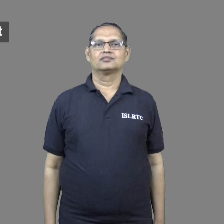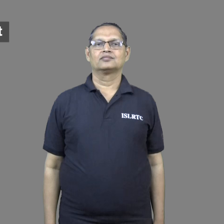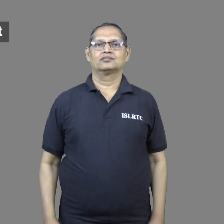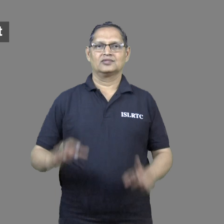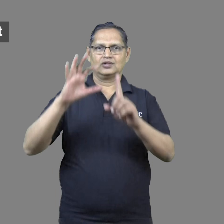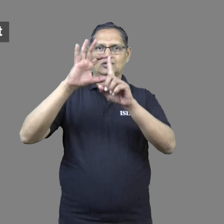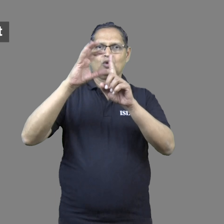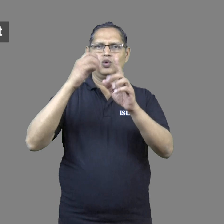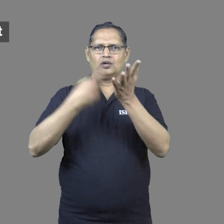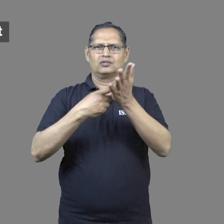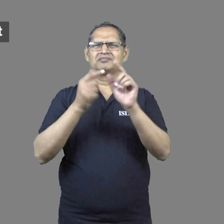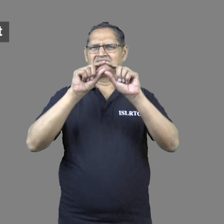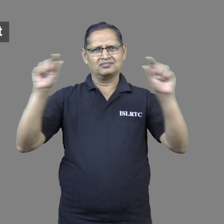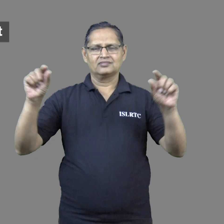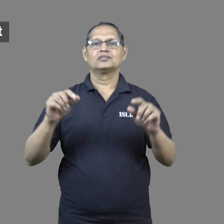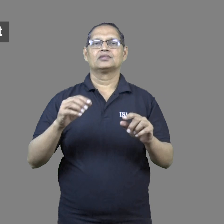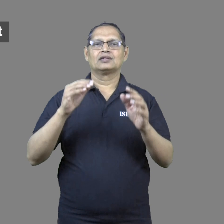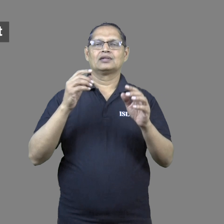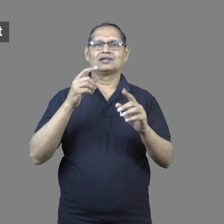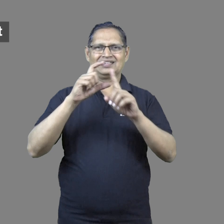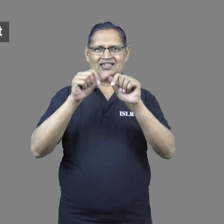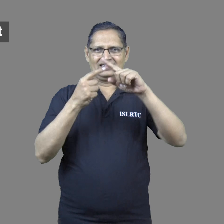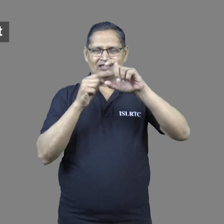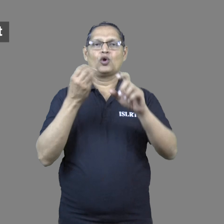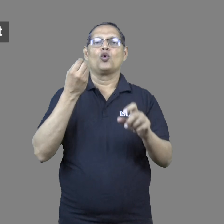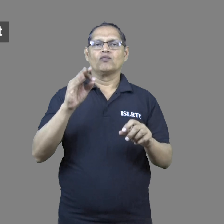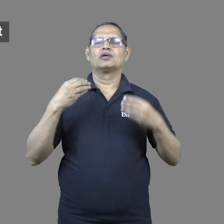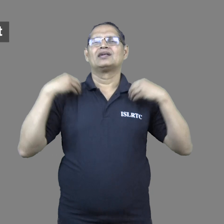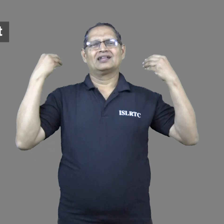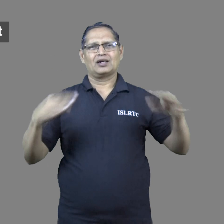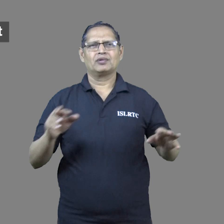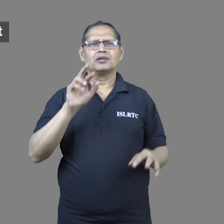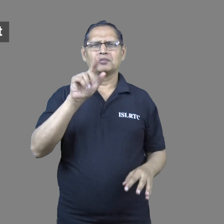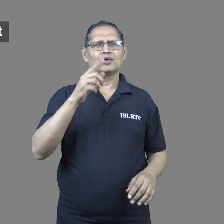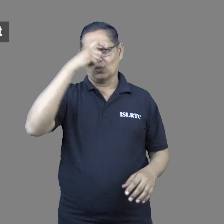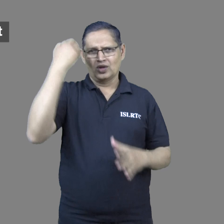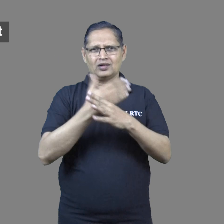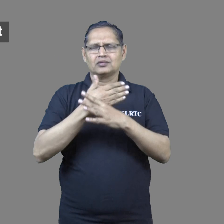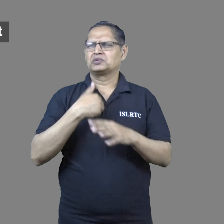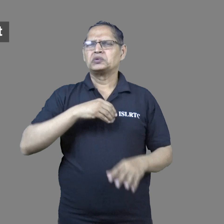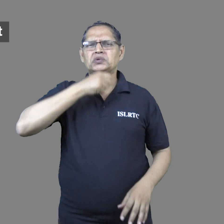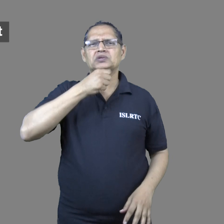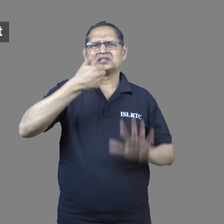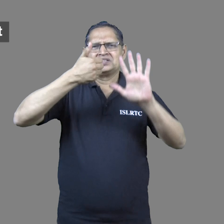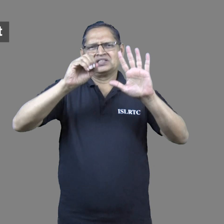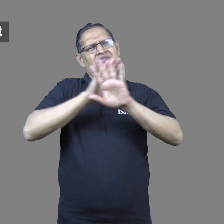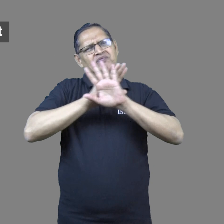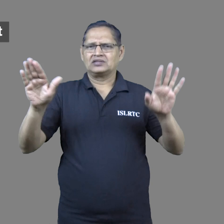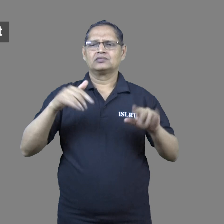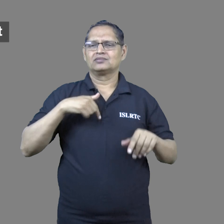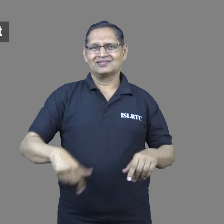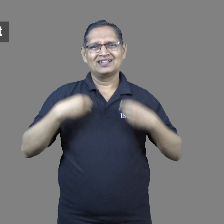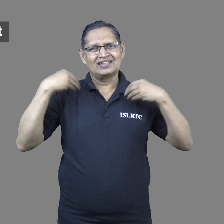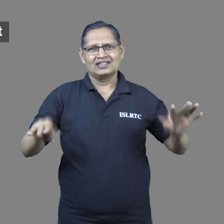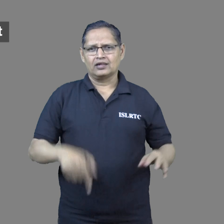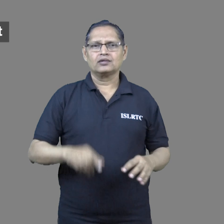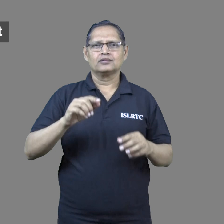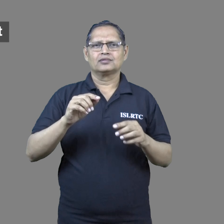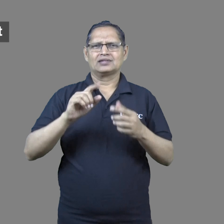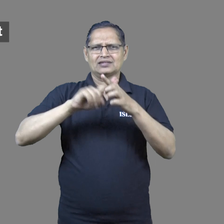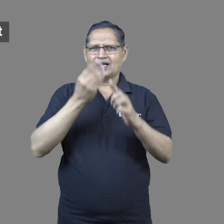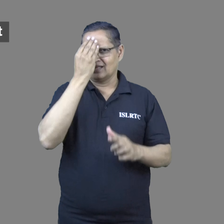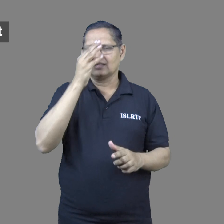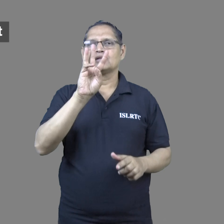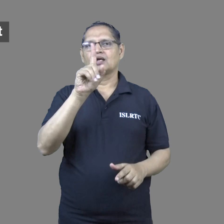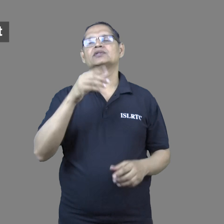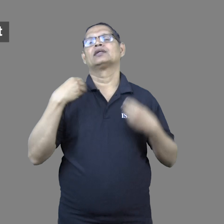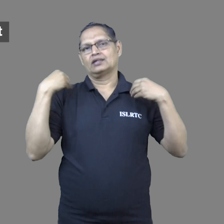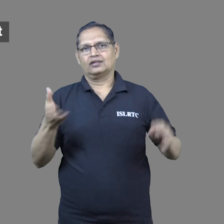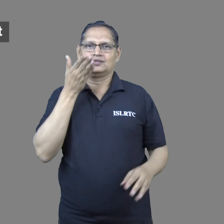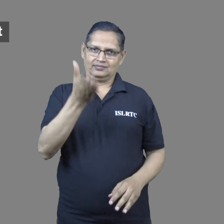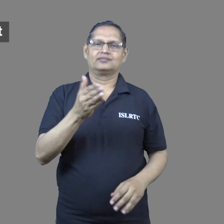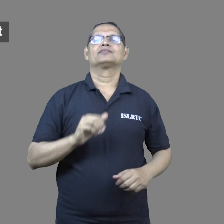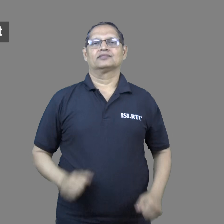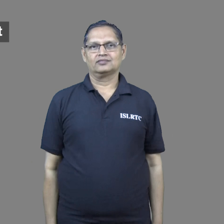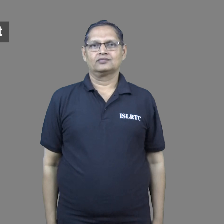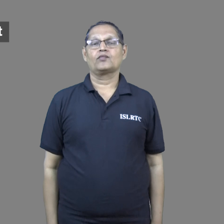Date of Retirement